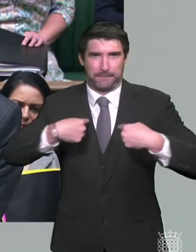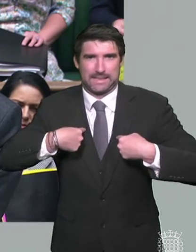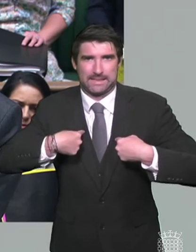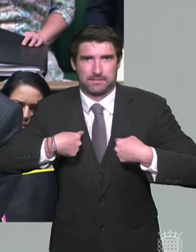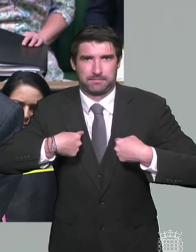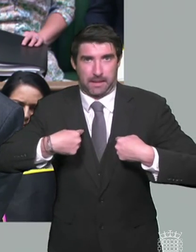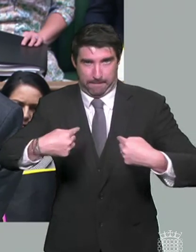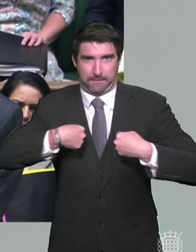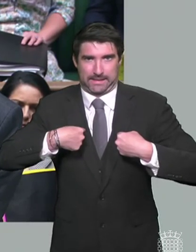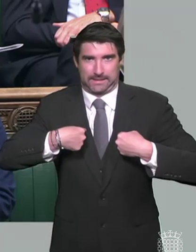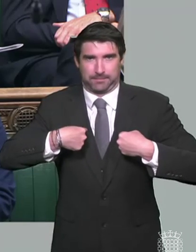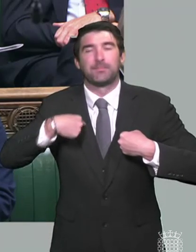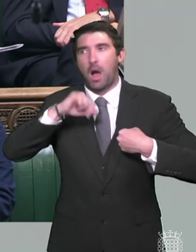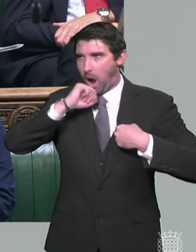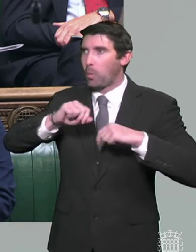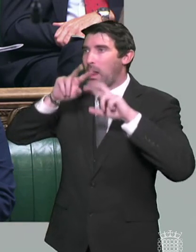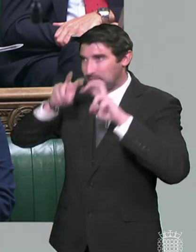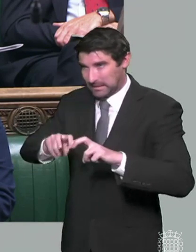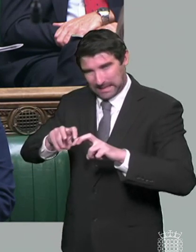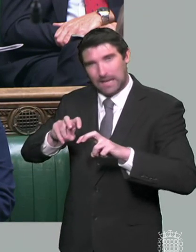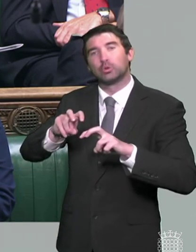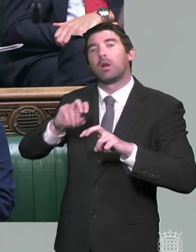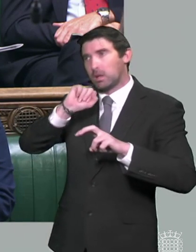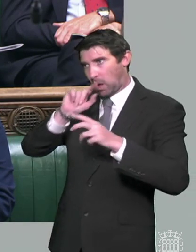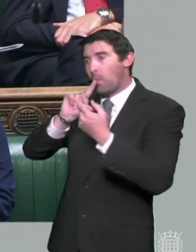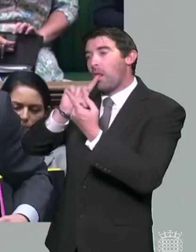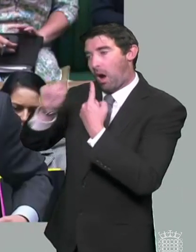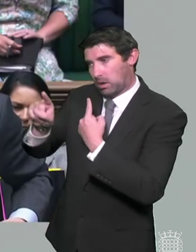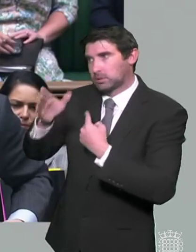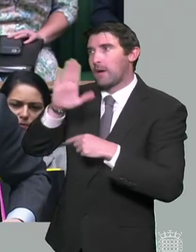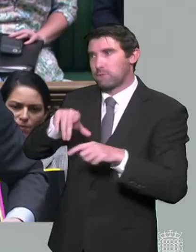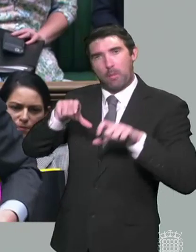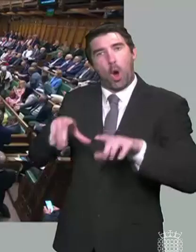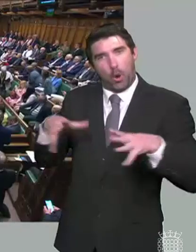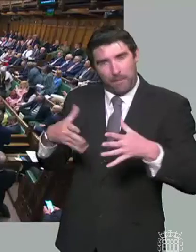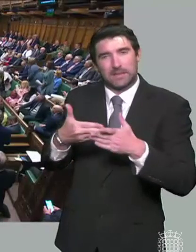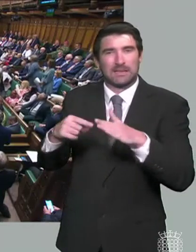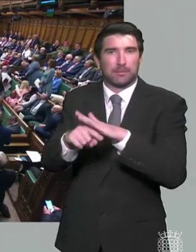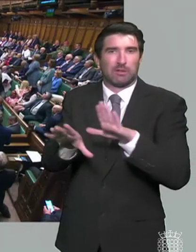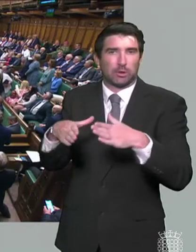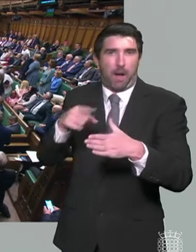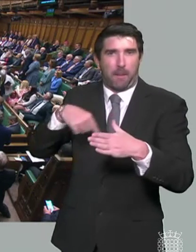I will look at the case and I will make sure that she gets a proper answer from the Home Office and the immigration department.